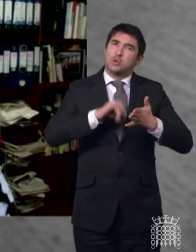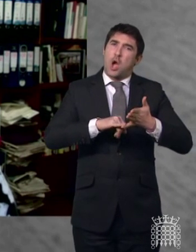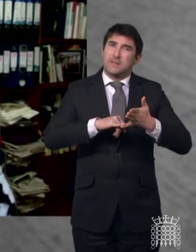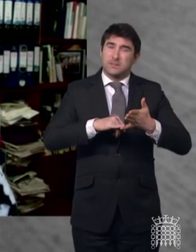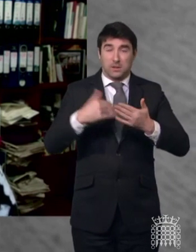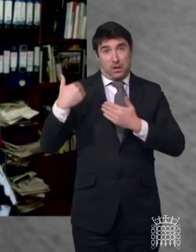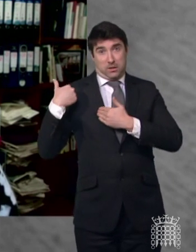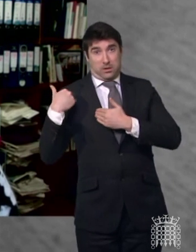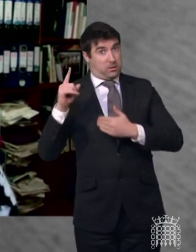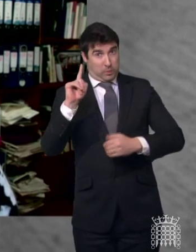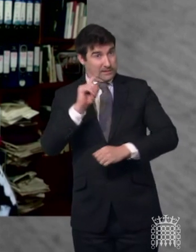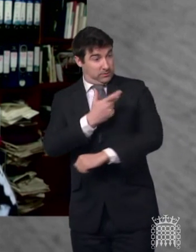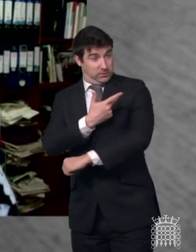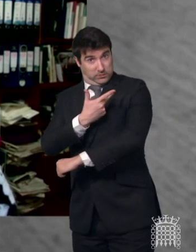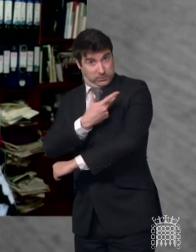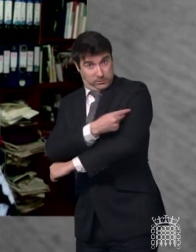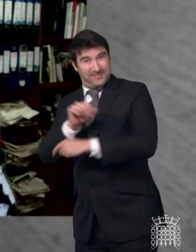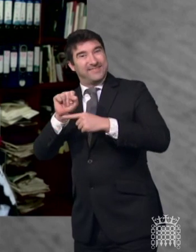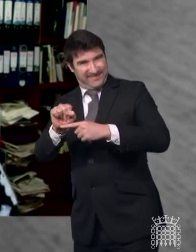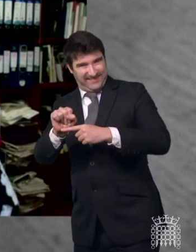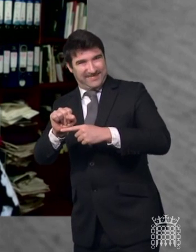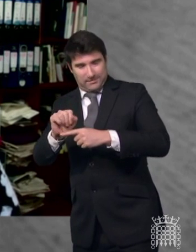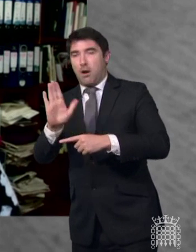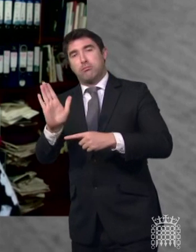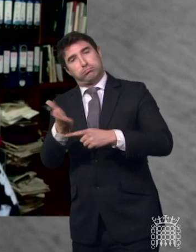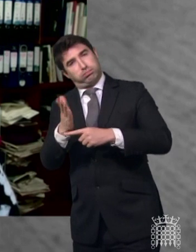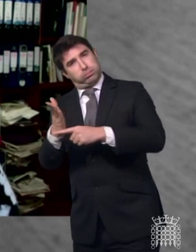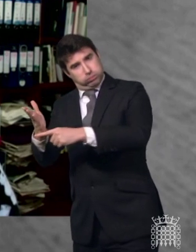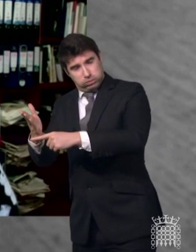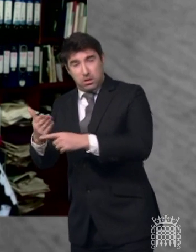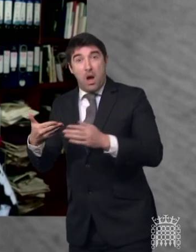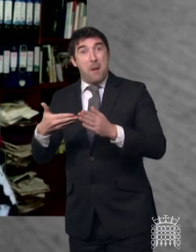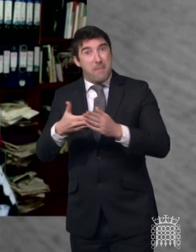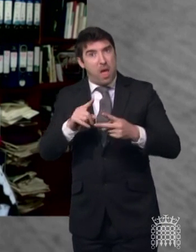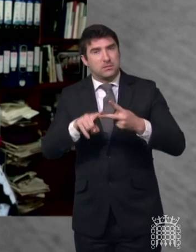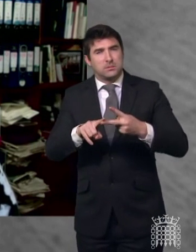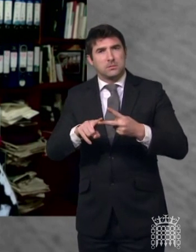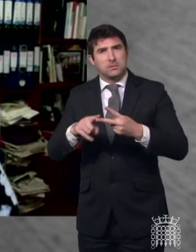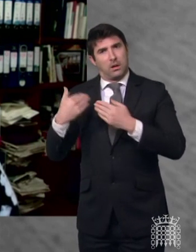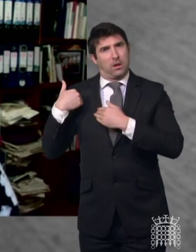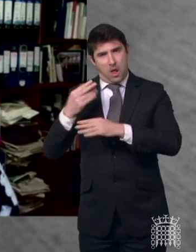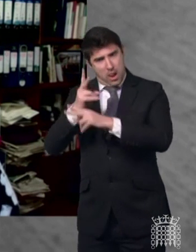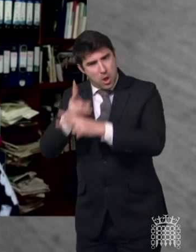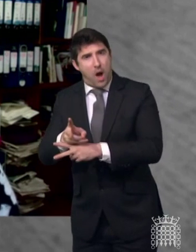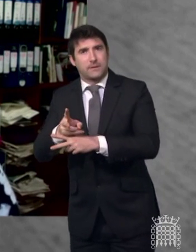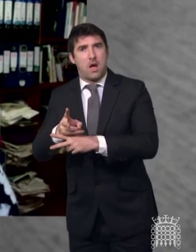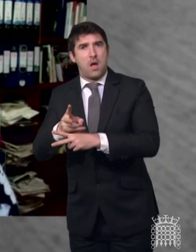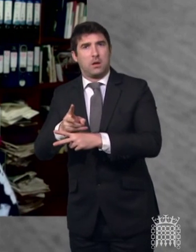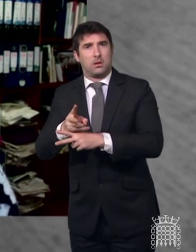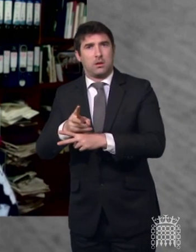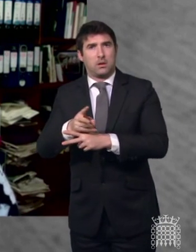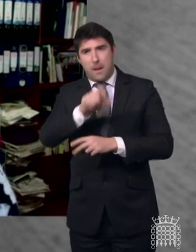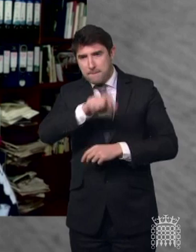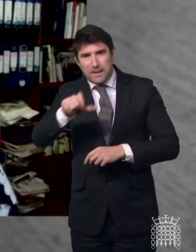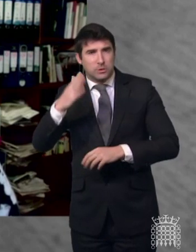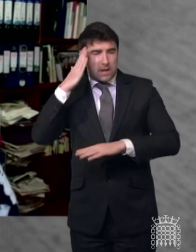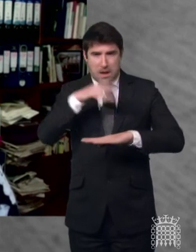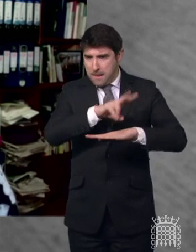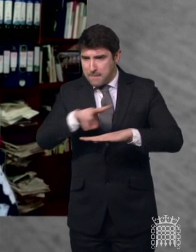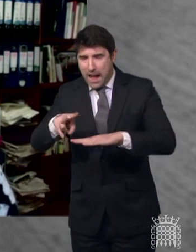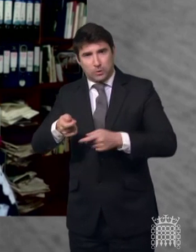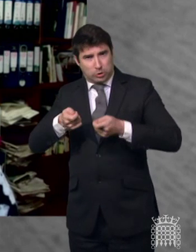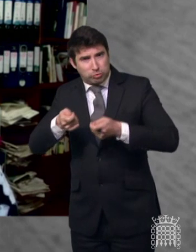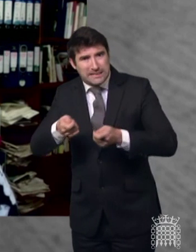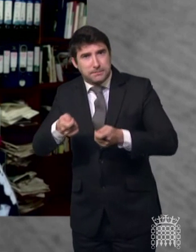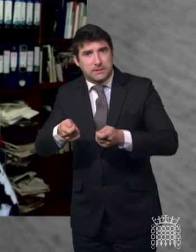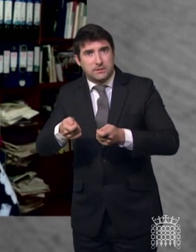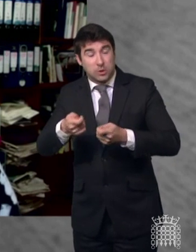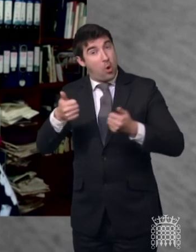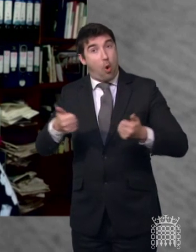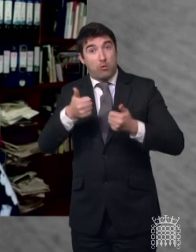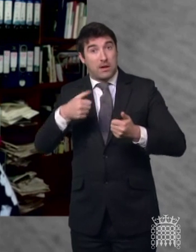Hospitals in London and the south-east are already reporting shortages of critical care beds and even oxygen, so there is an urgent need to get the new variant under control.